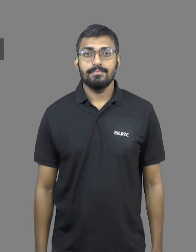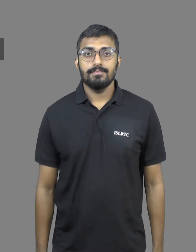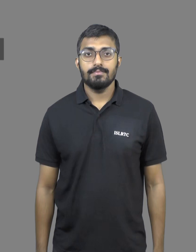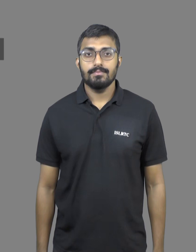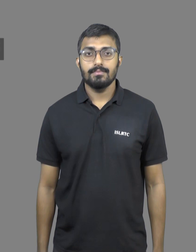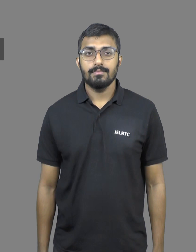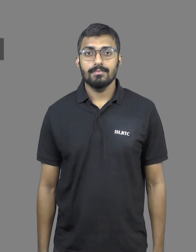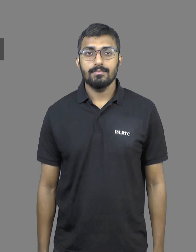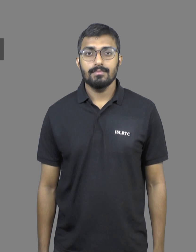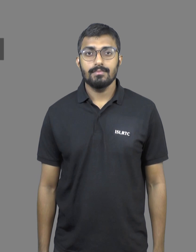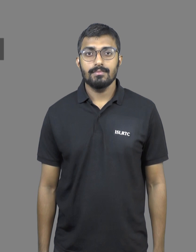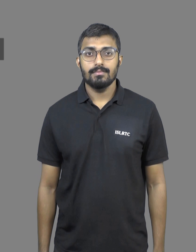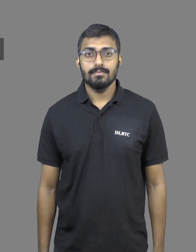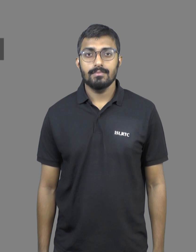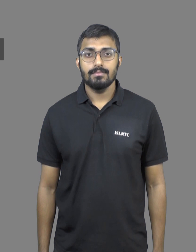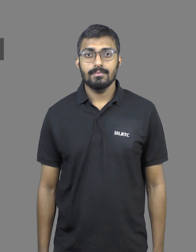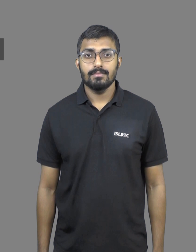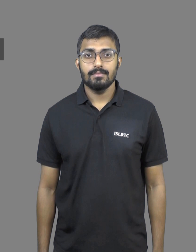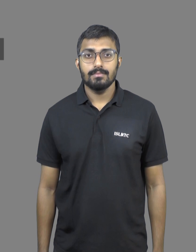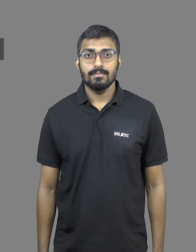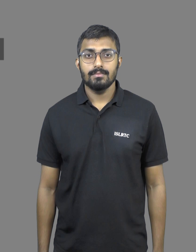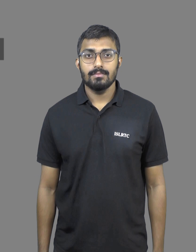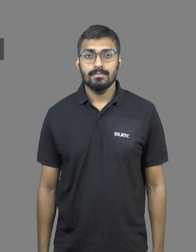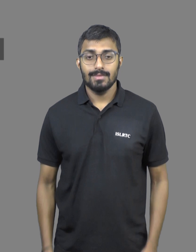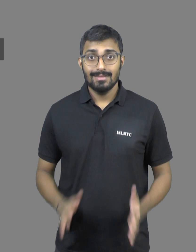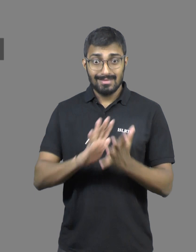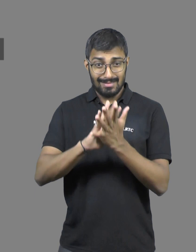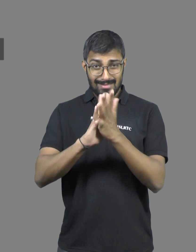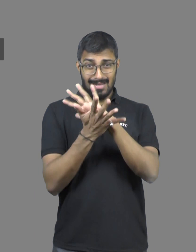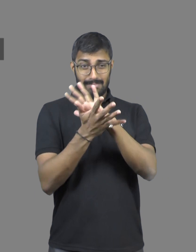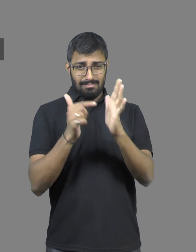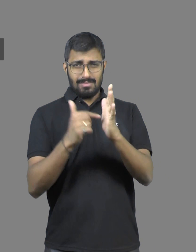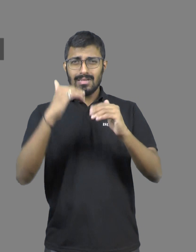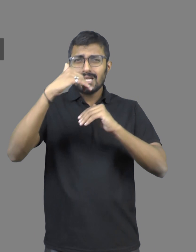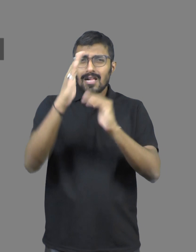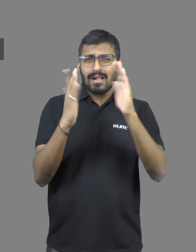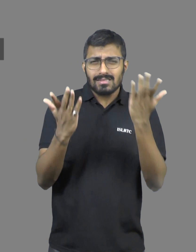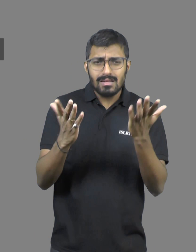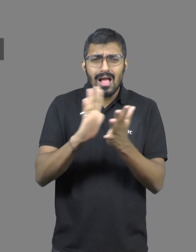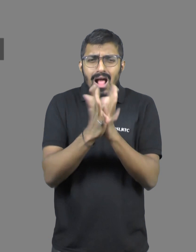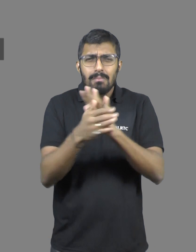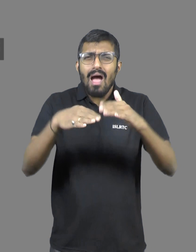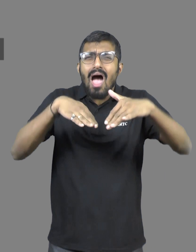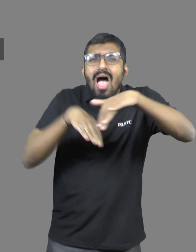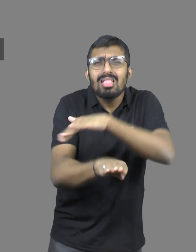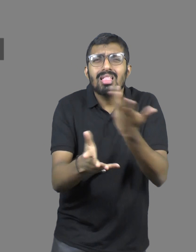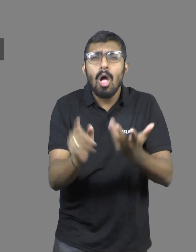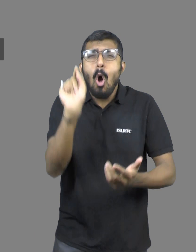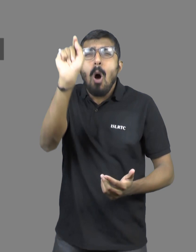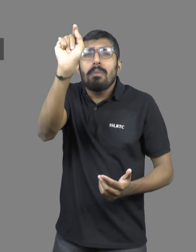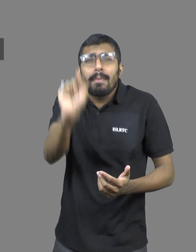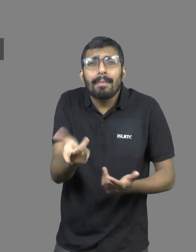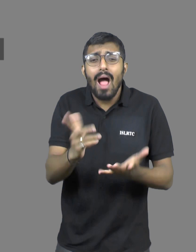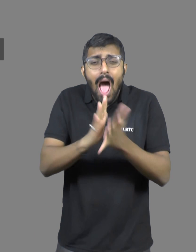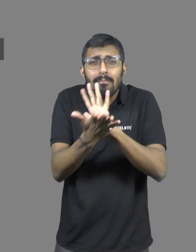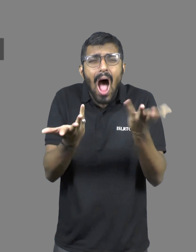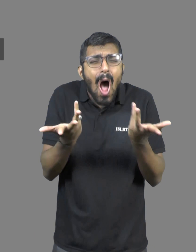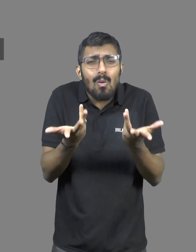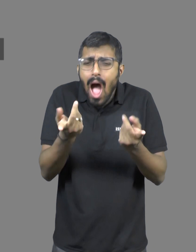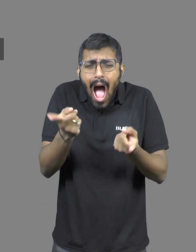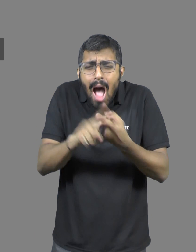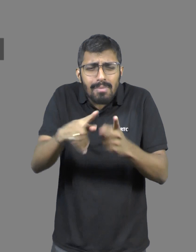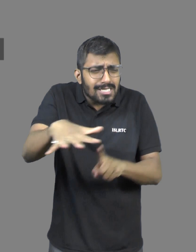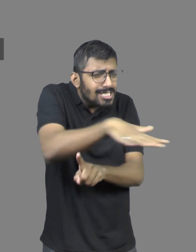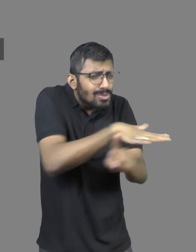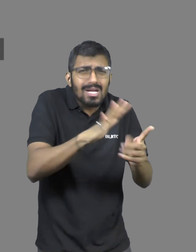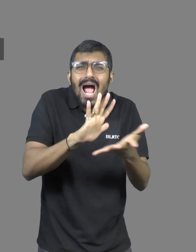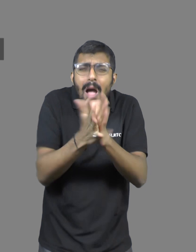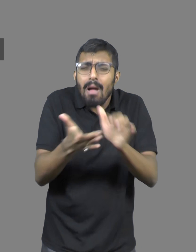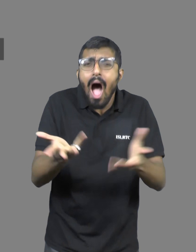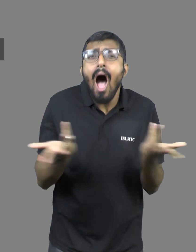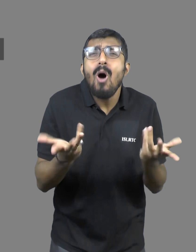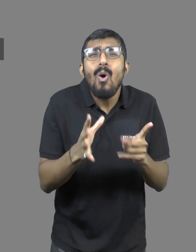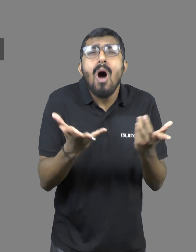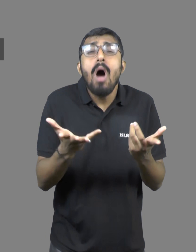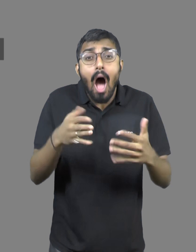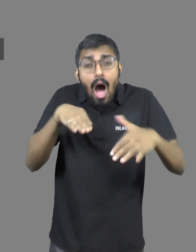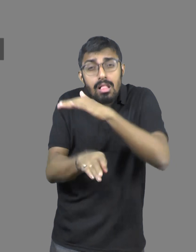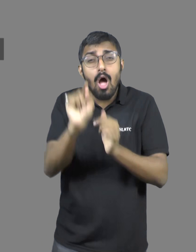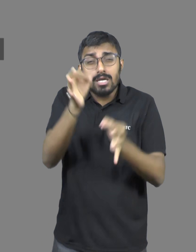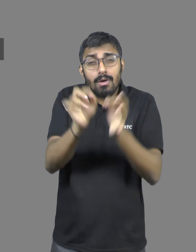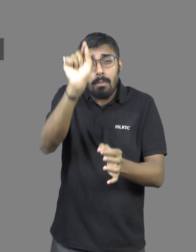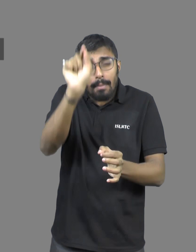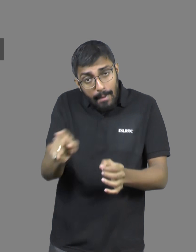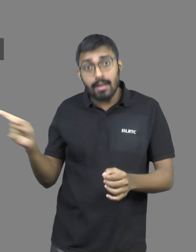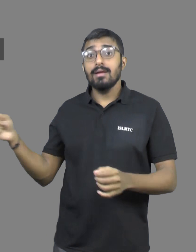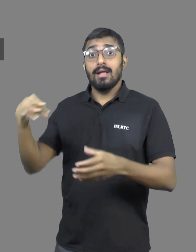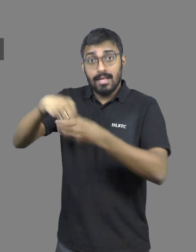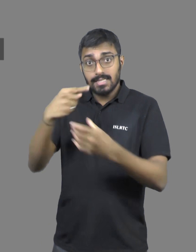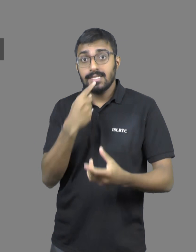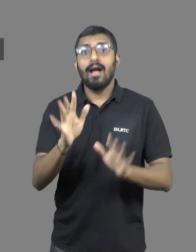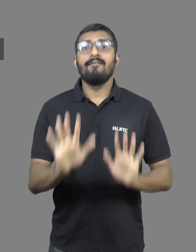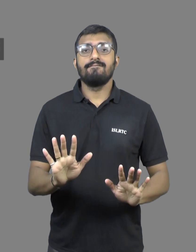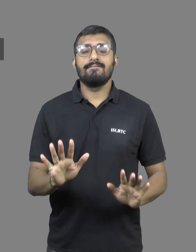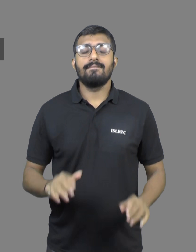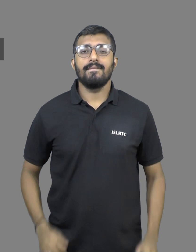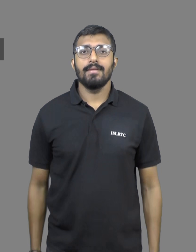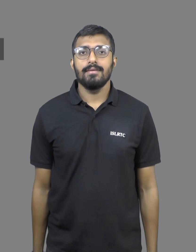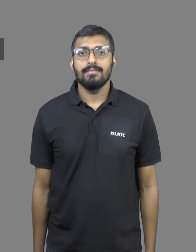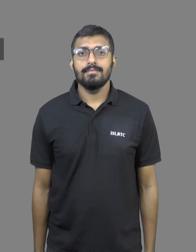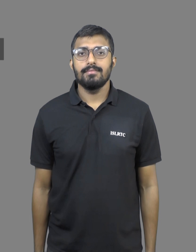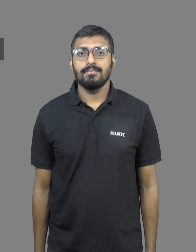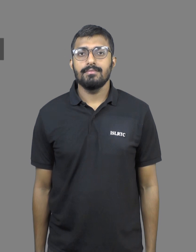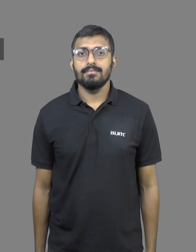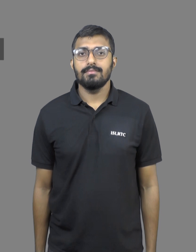Section 375